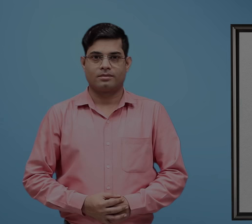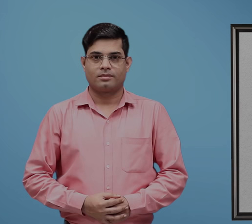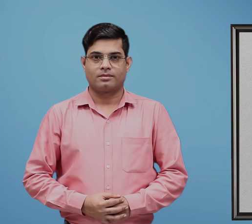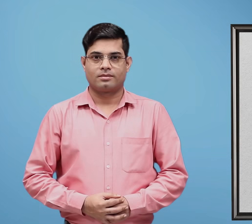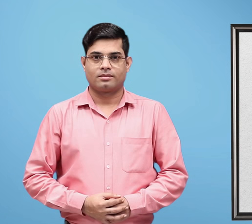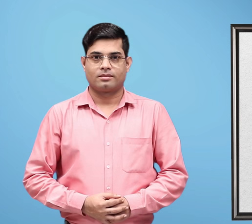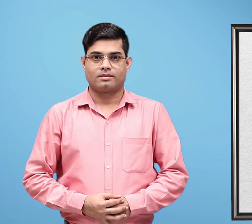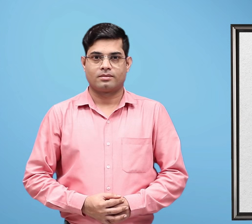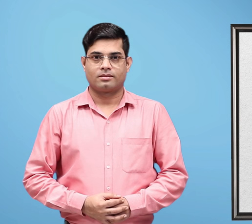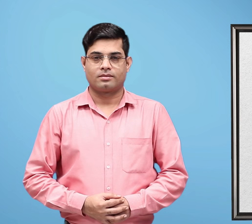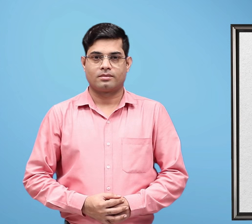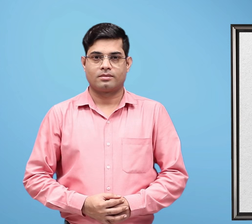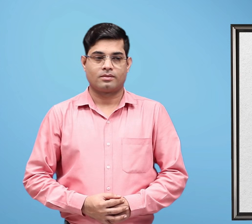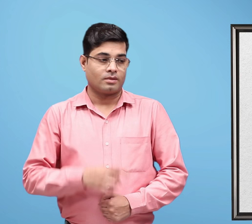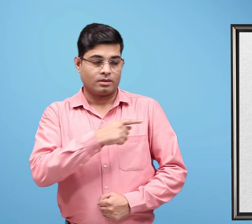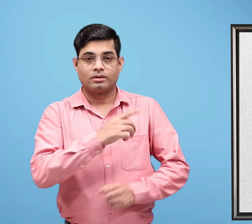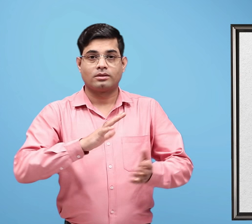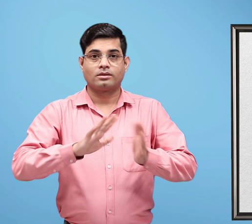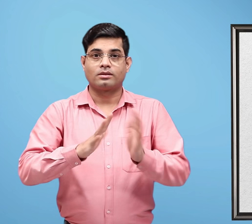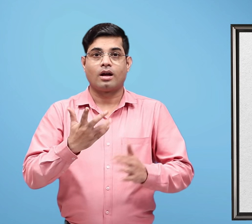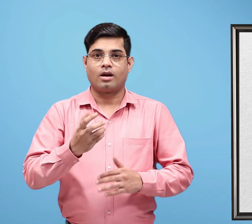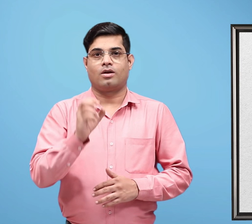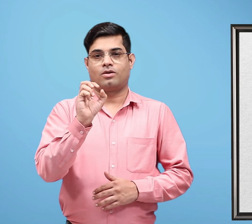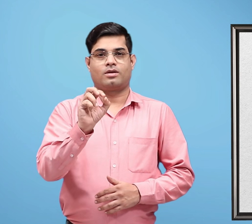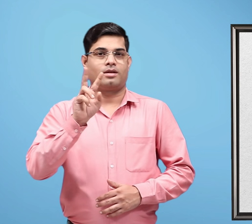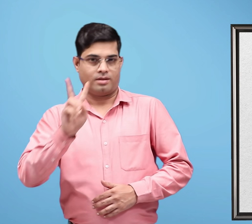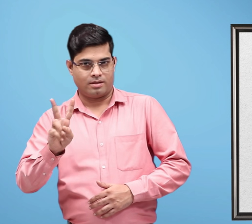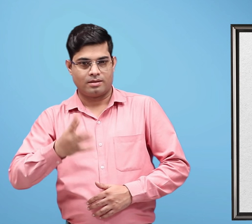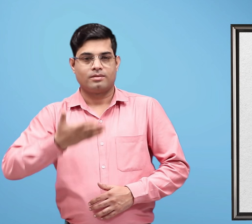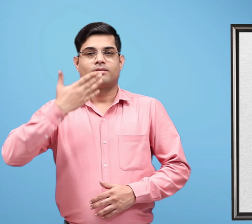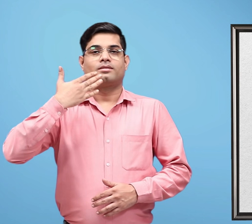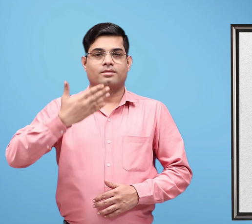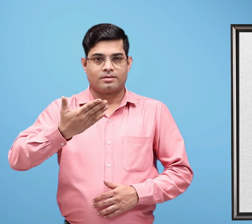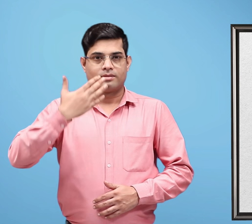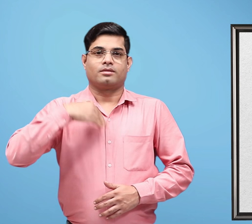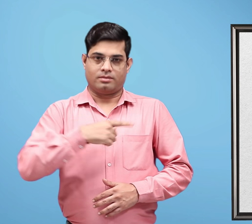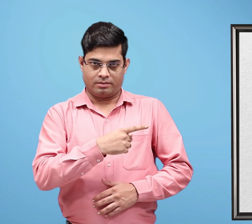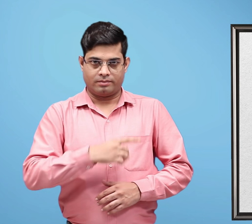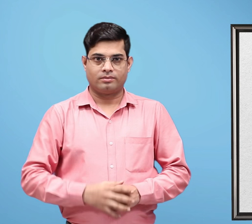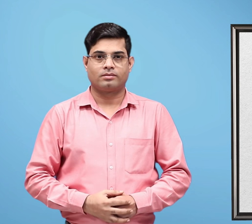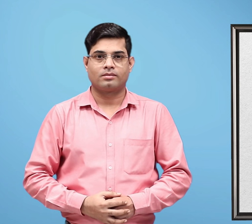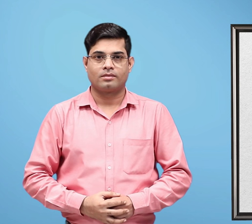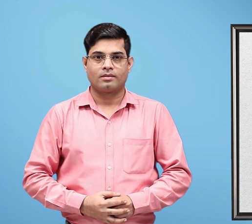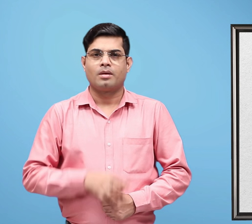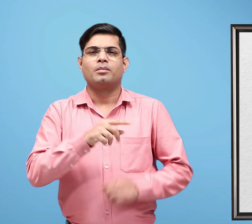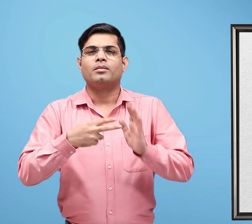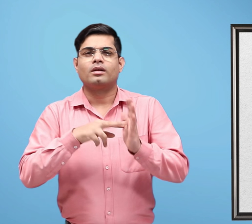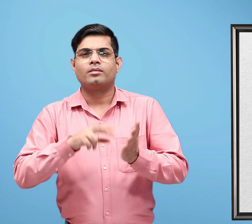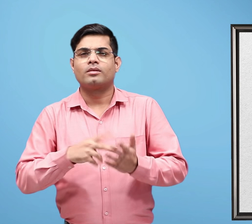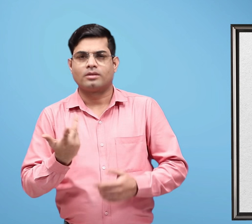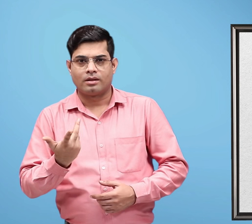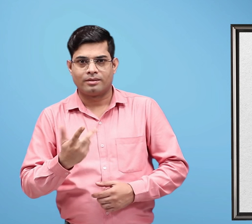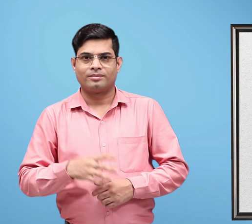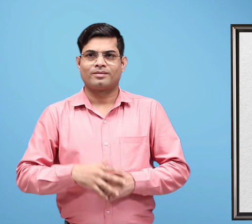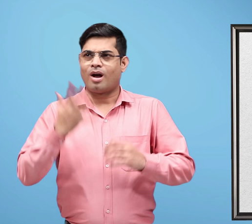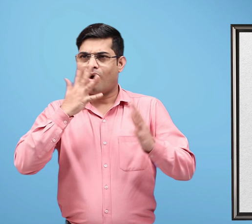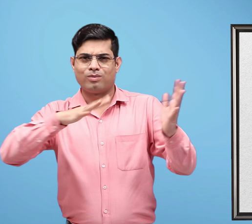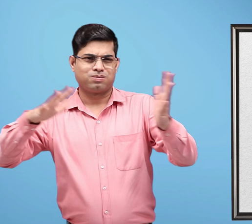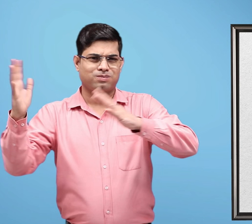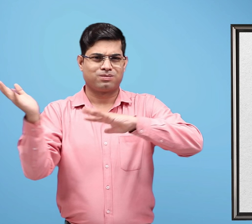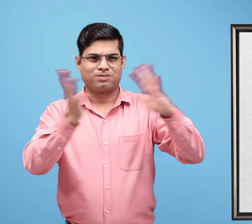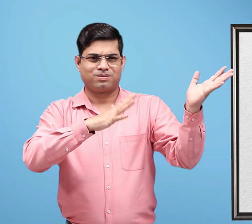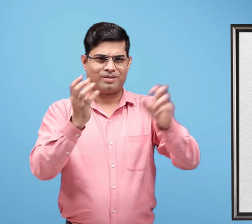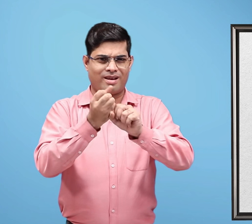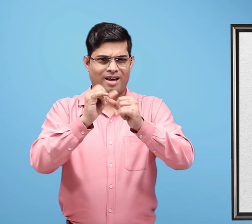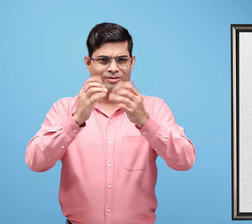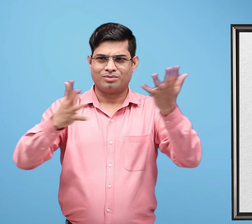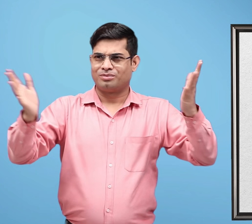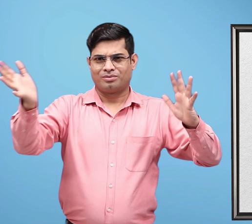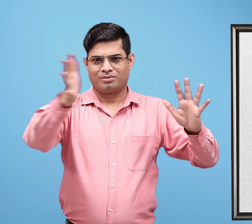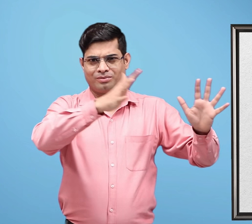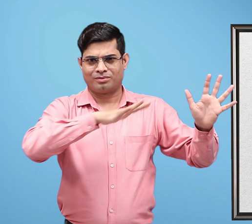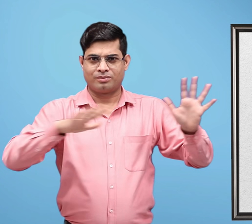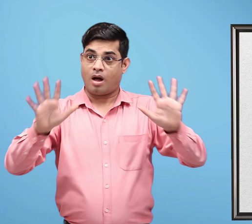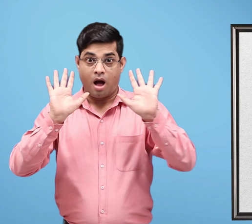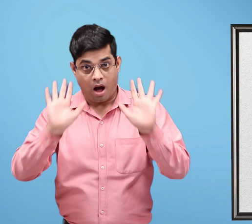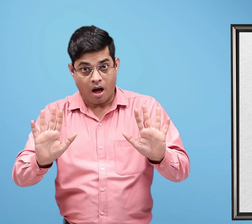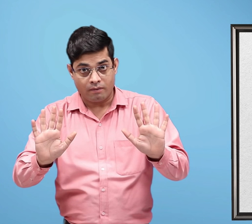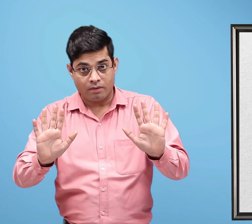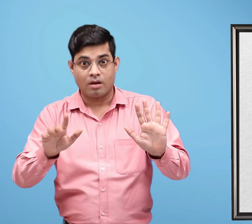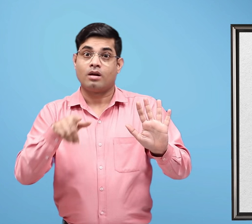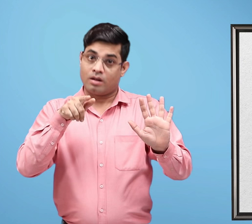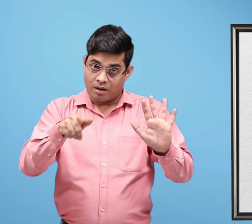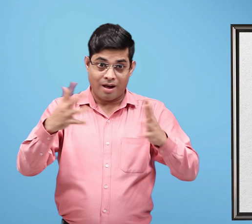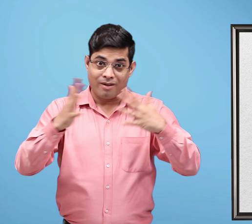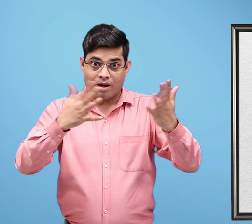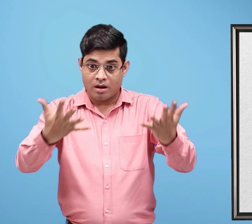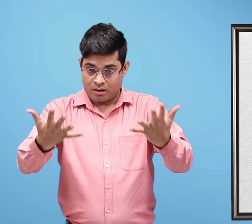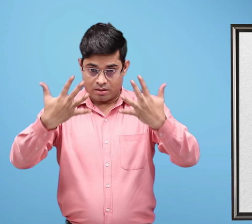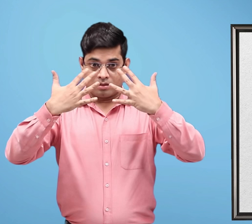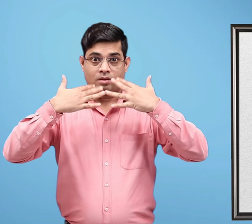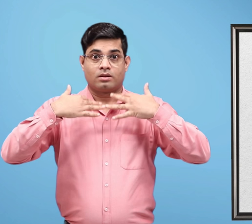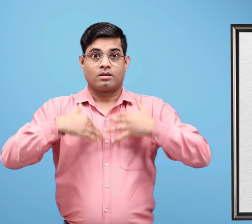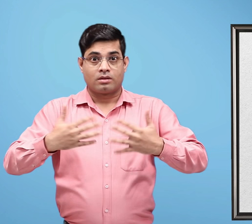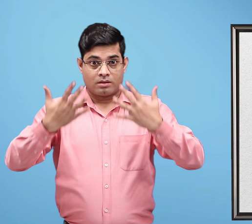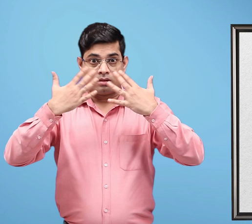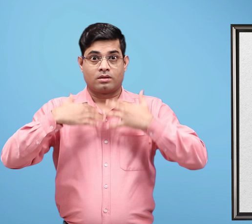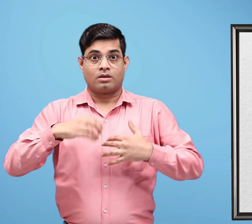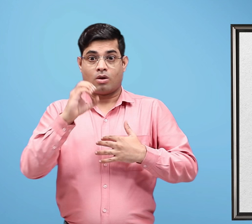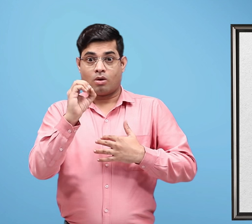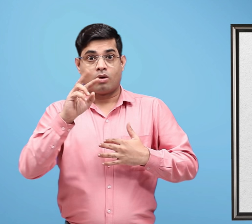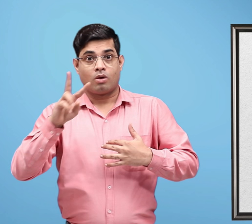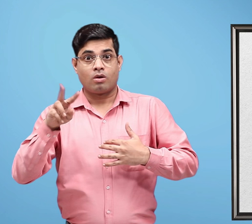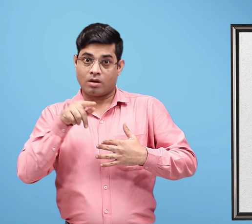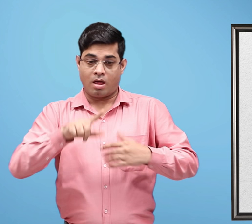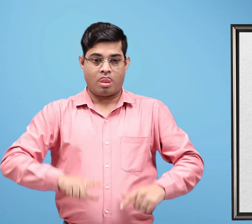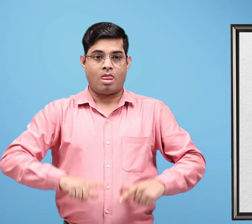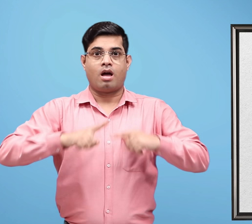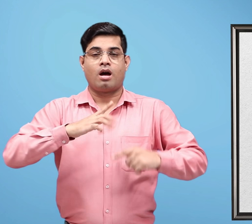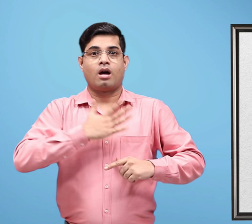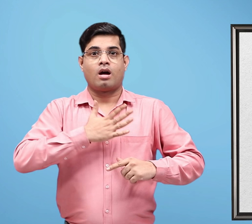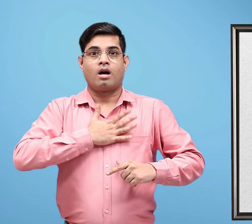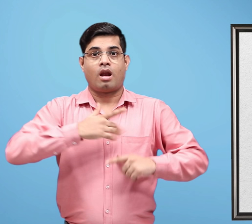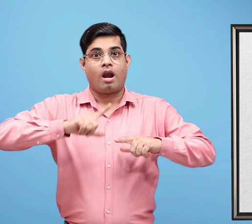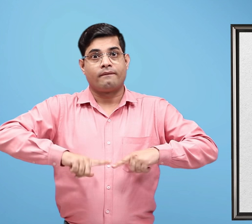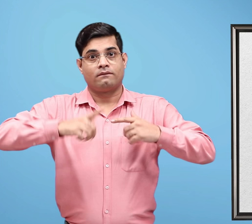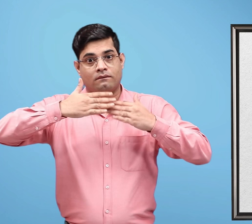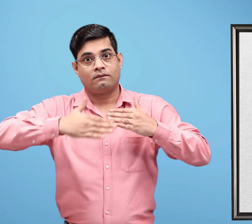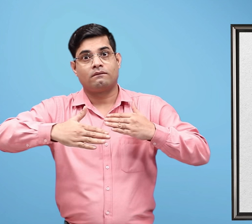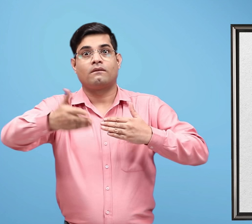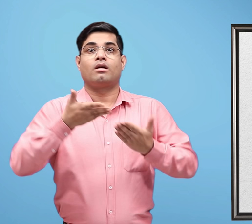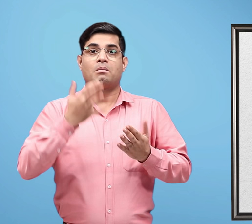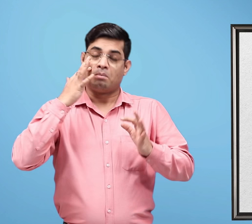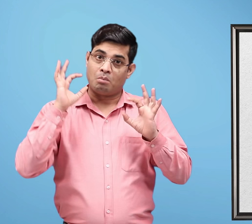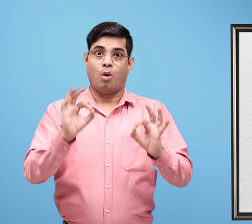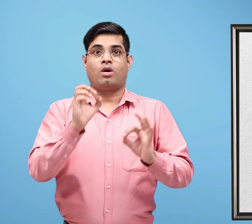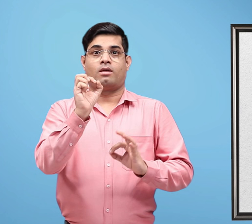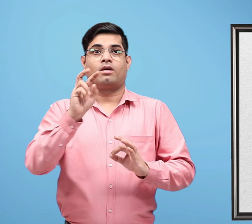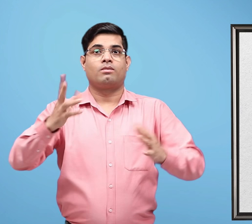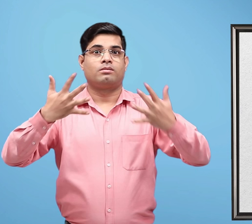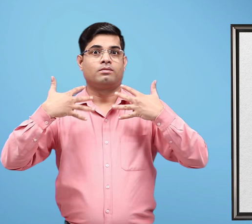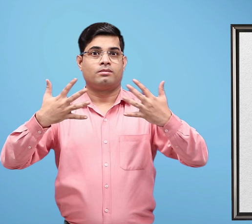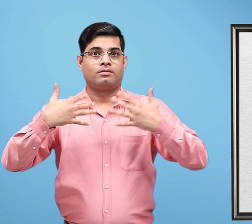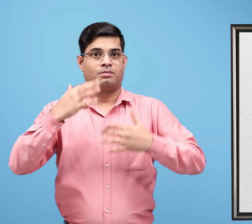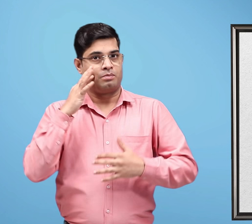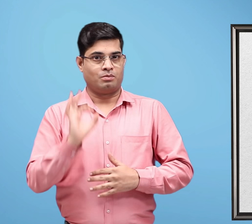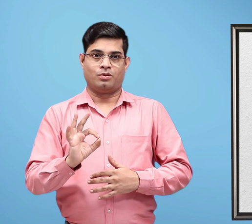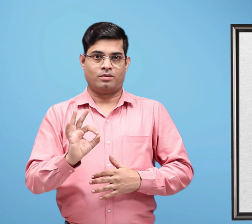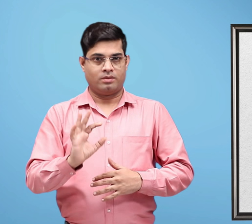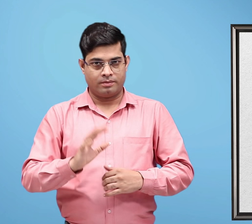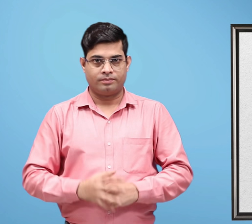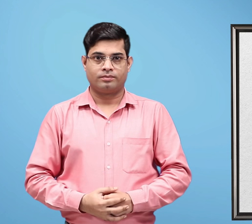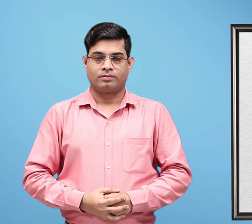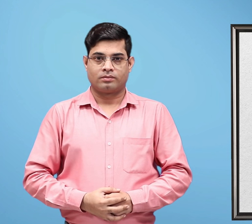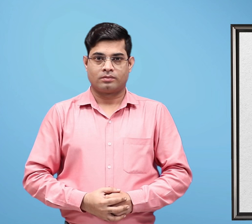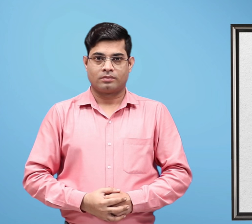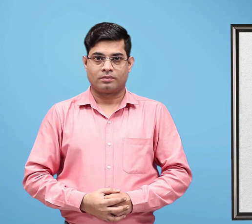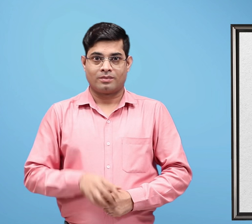oxygen These signs mean oxygen. It is a gas present in the air around us. All living organisms breathe in oxygen and it is necessary for survival.